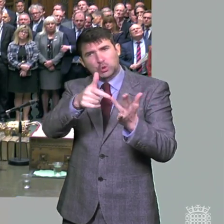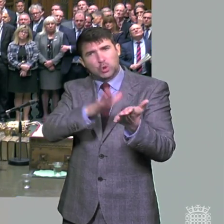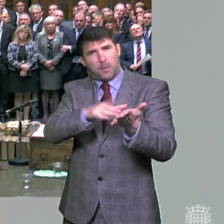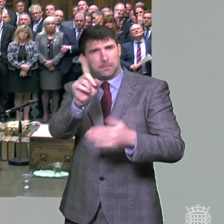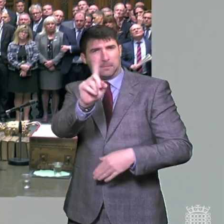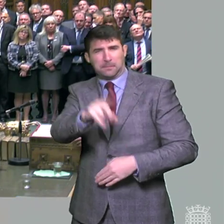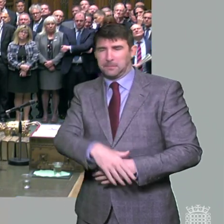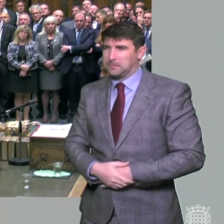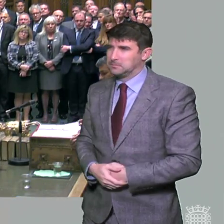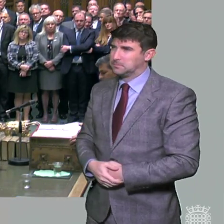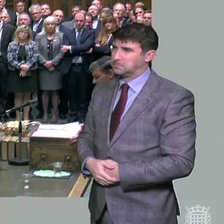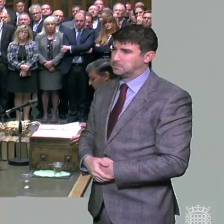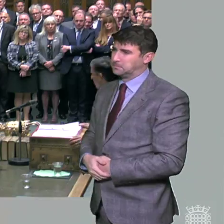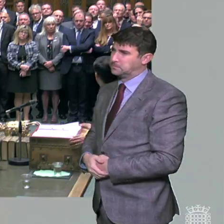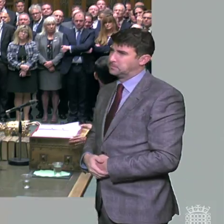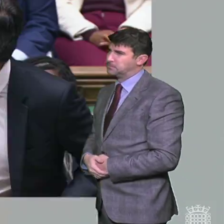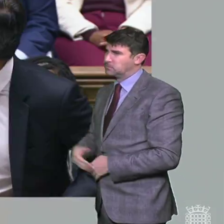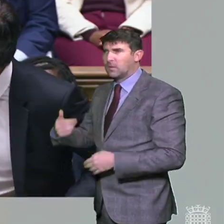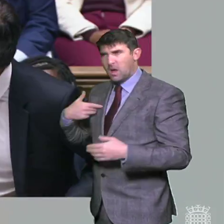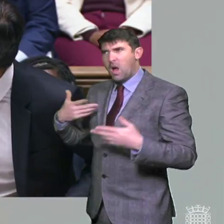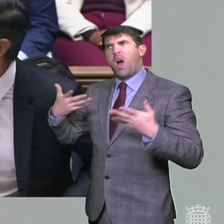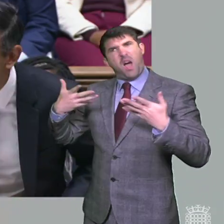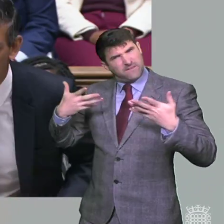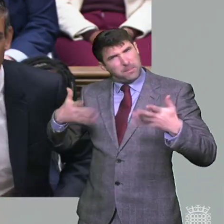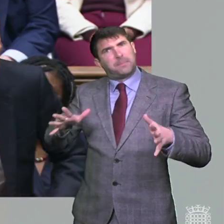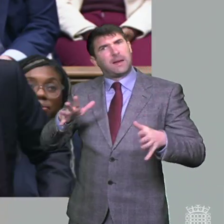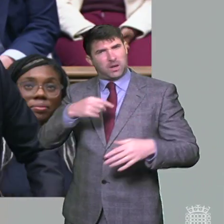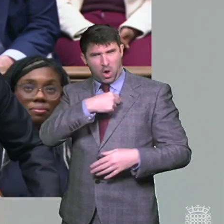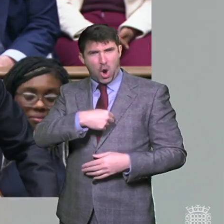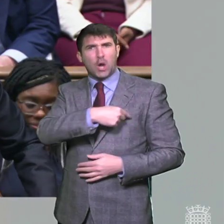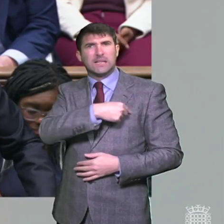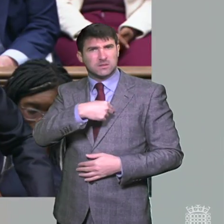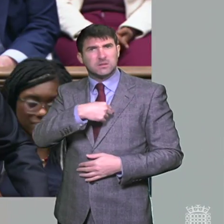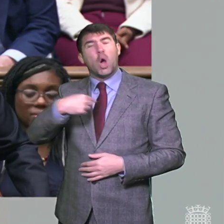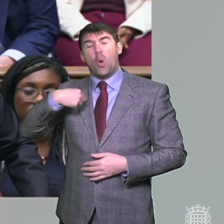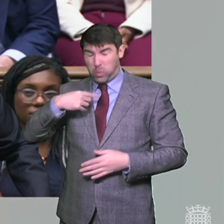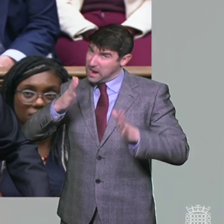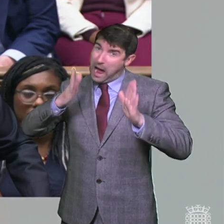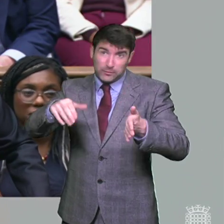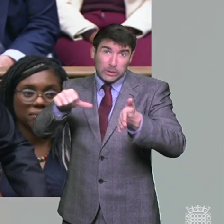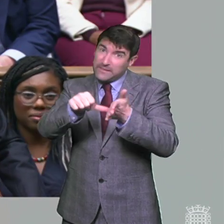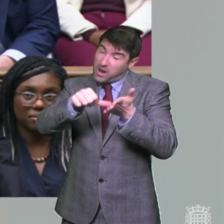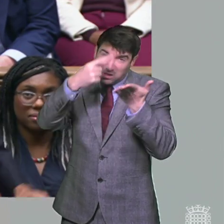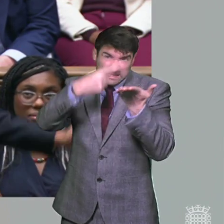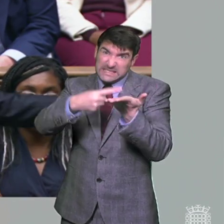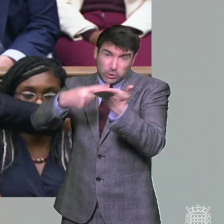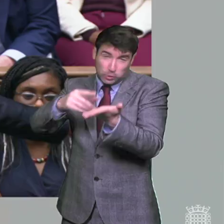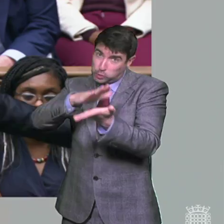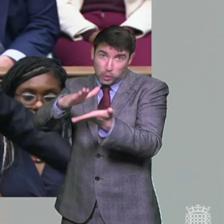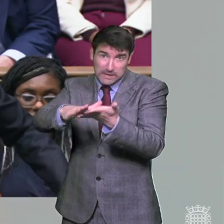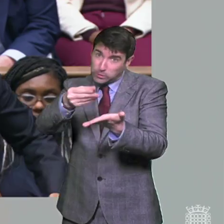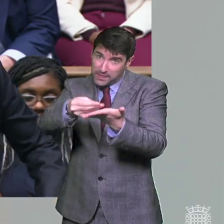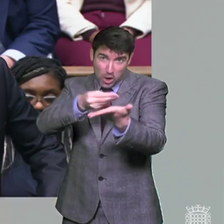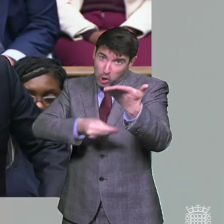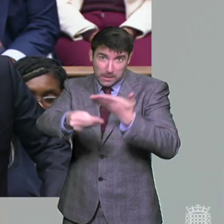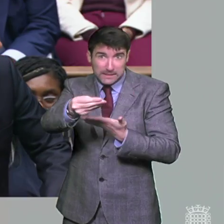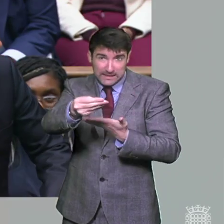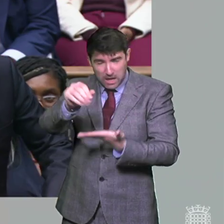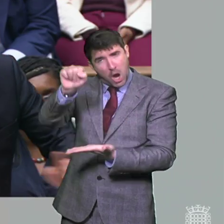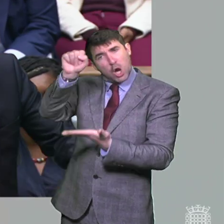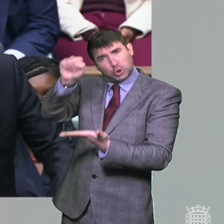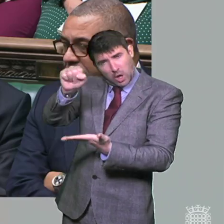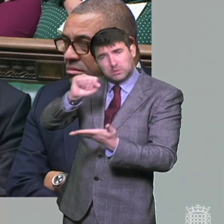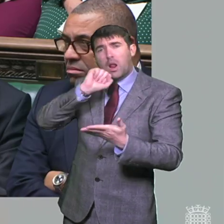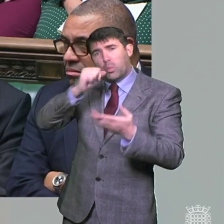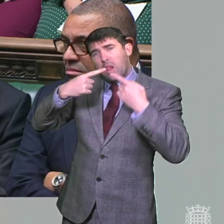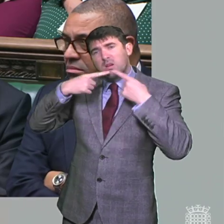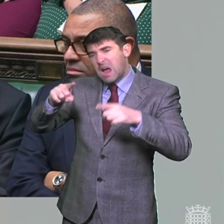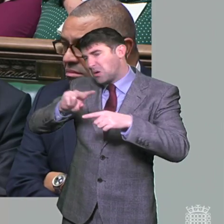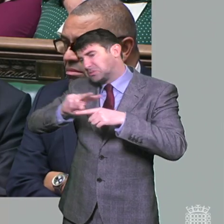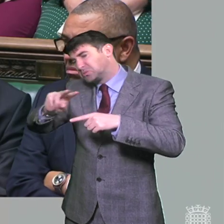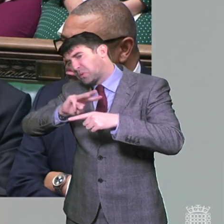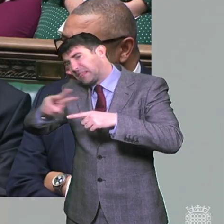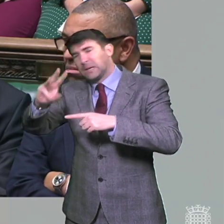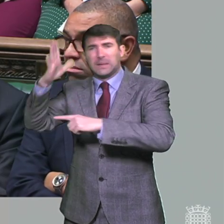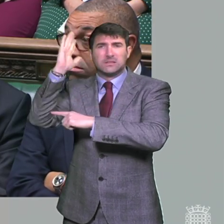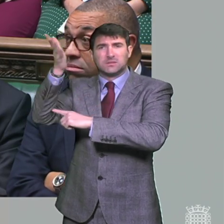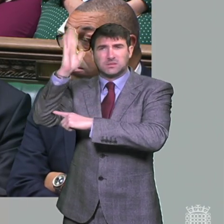I have been honest: we will have to take difficult decisions to restore economic stability and confidence, and my right honourable Friend the Chancellor will set that out in an autumn statement in just a few weeks.